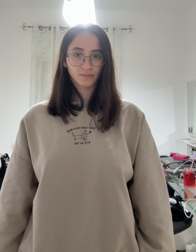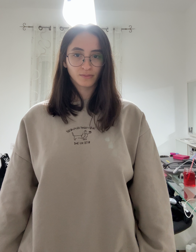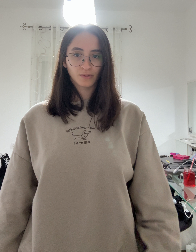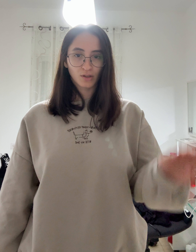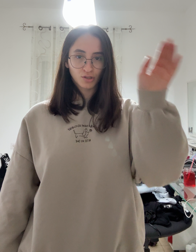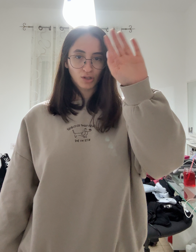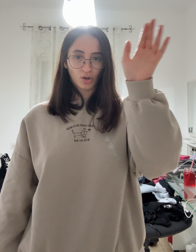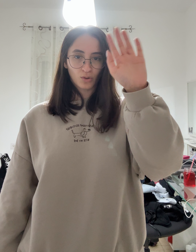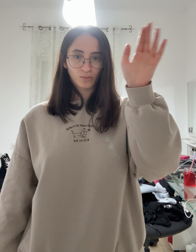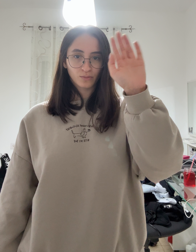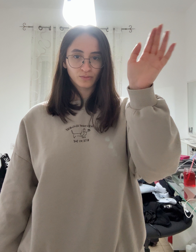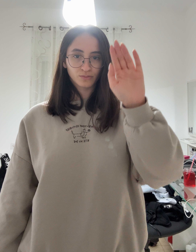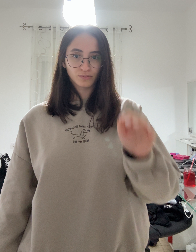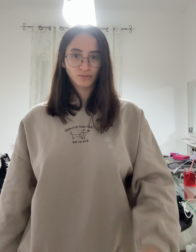שלום